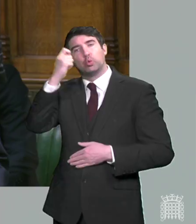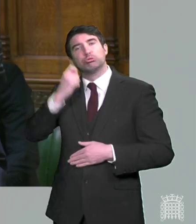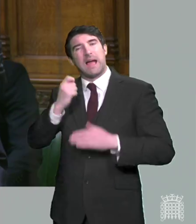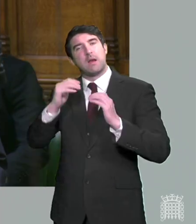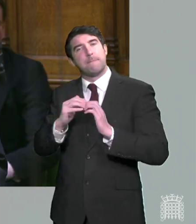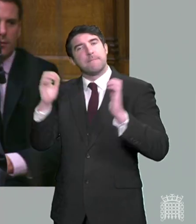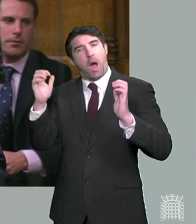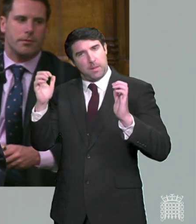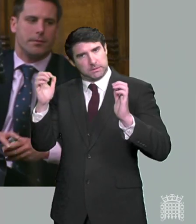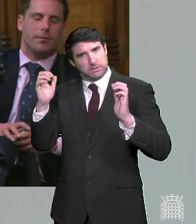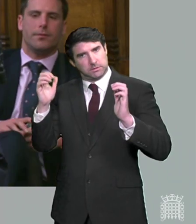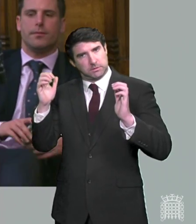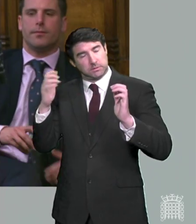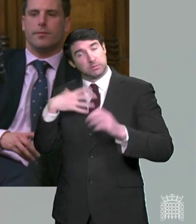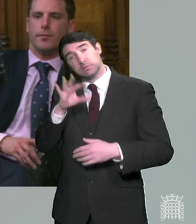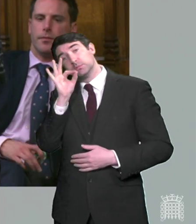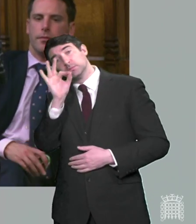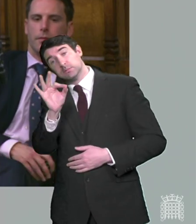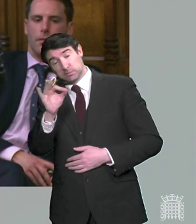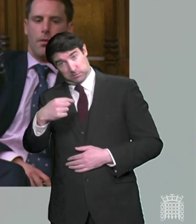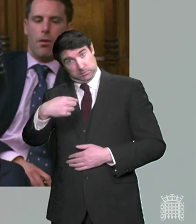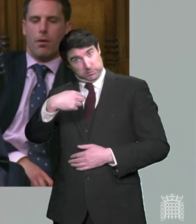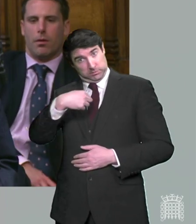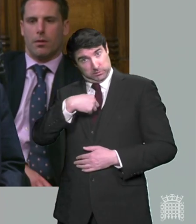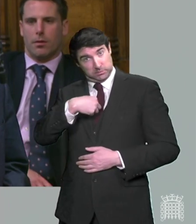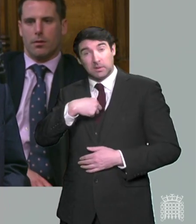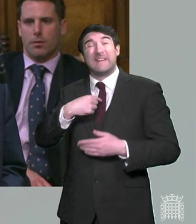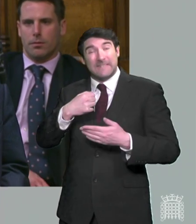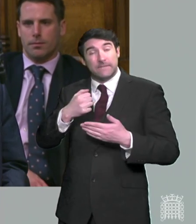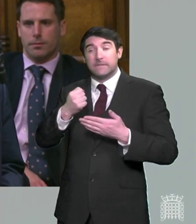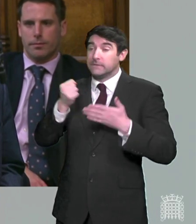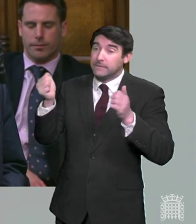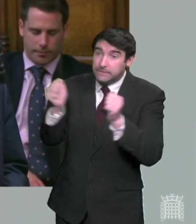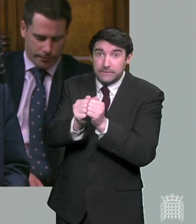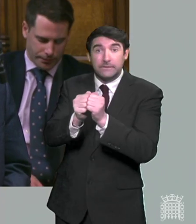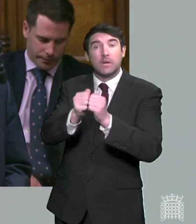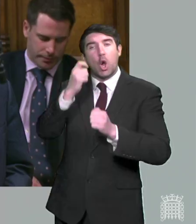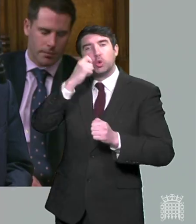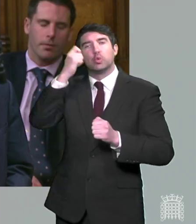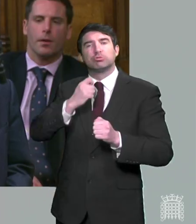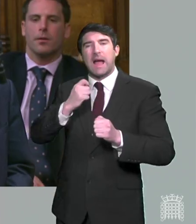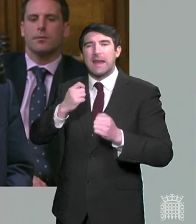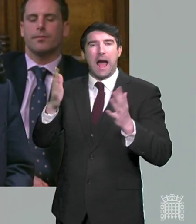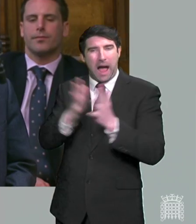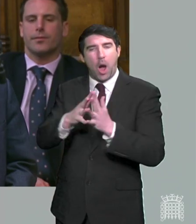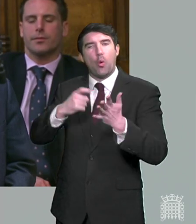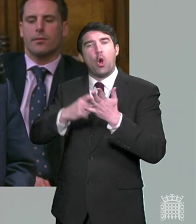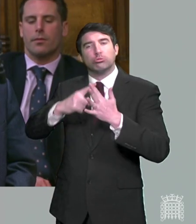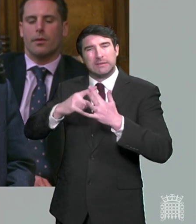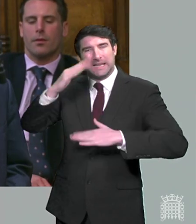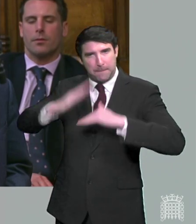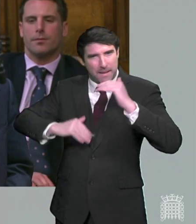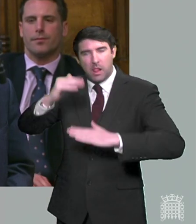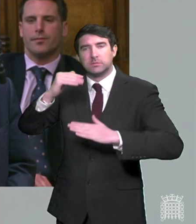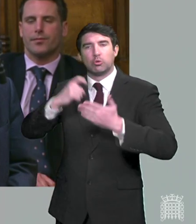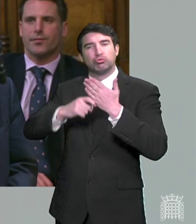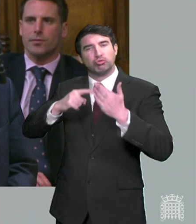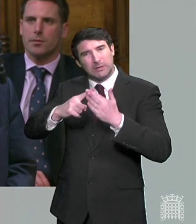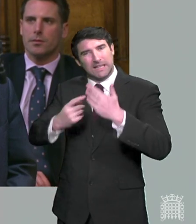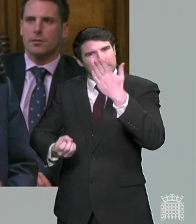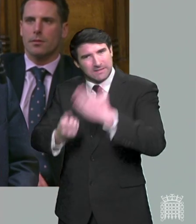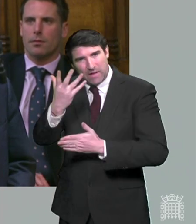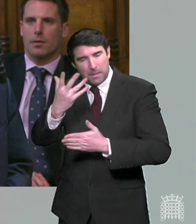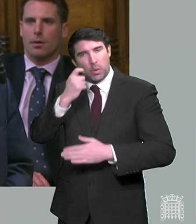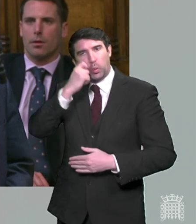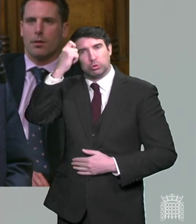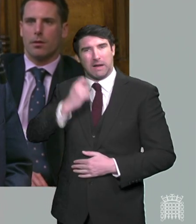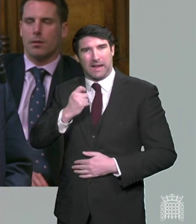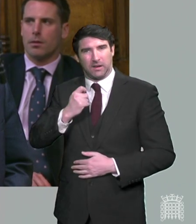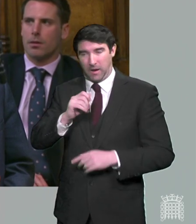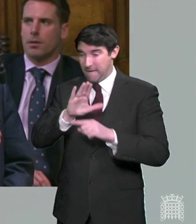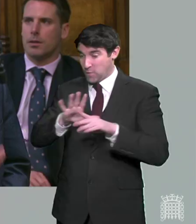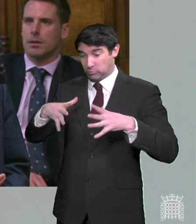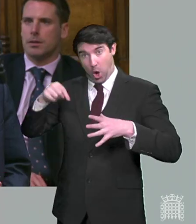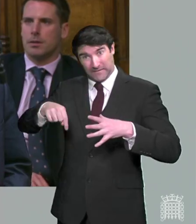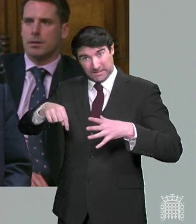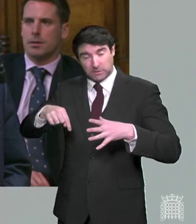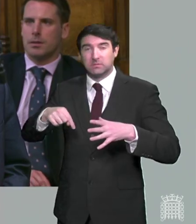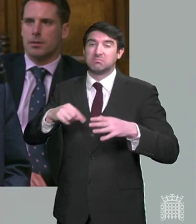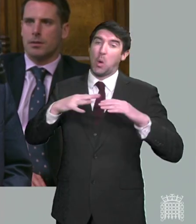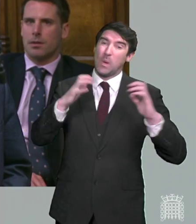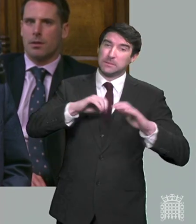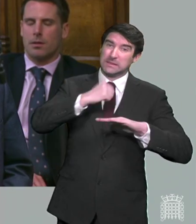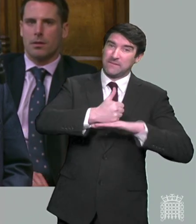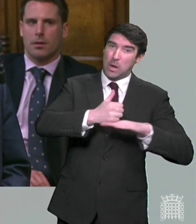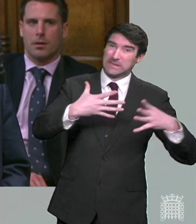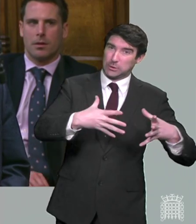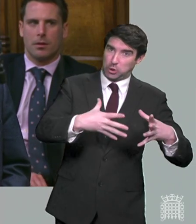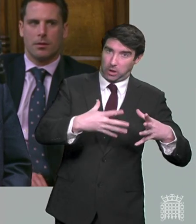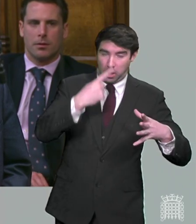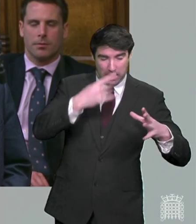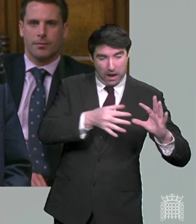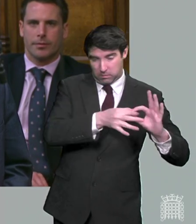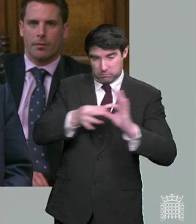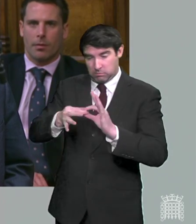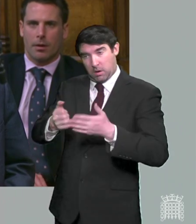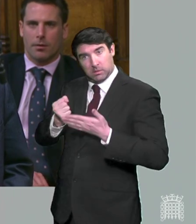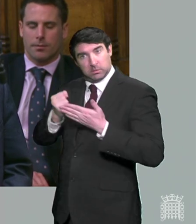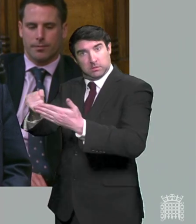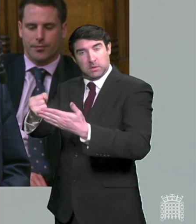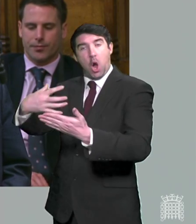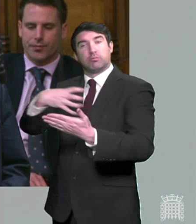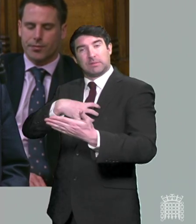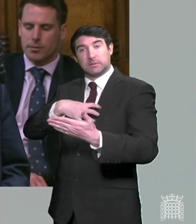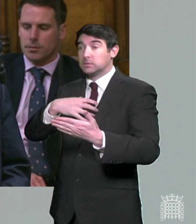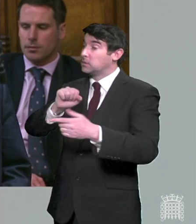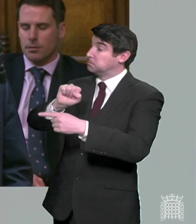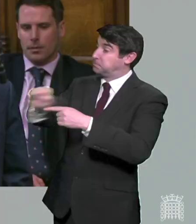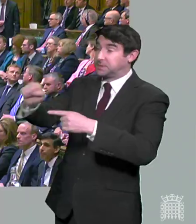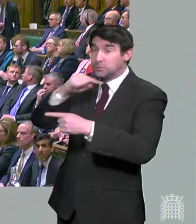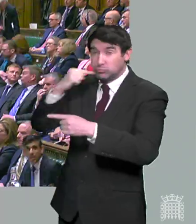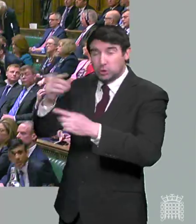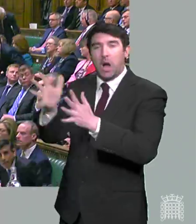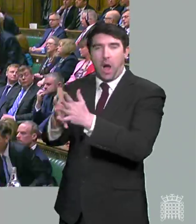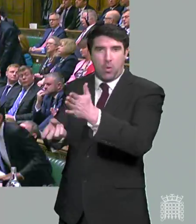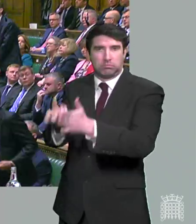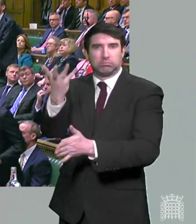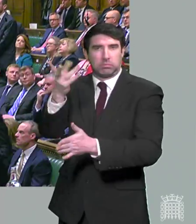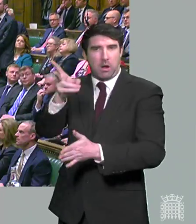Does my right honourable Friend agree that, should this country host a reconstruction conference with the Ukrainians to discuss how Ukraine can win the peace, the Foreign, Commonwealth and Development Office, the Westminster Foundation for Democracy and other bodies can come together to see how we can help President Zelensky in the next stage of his country’s development?